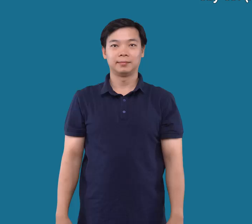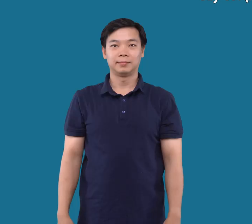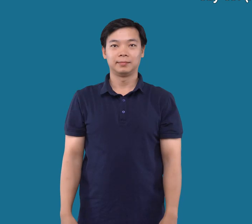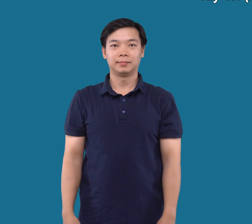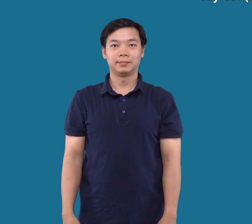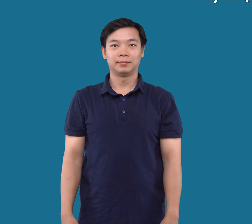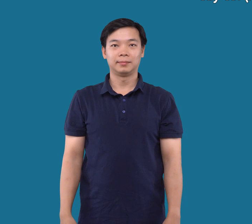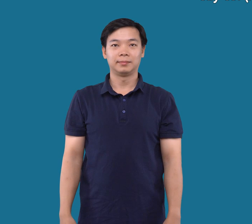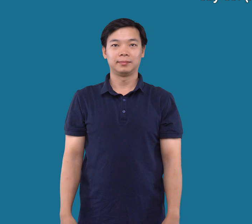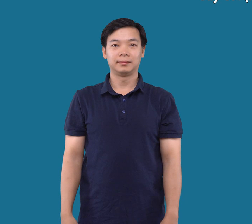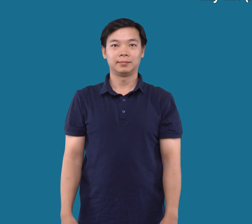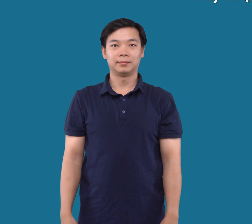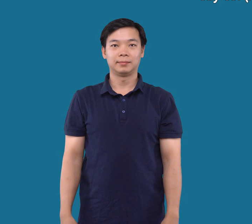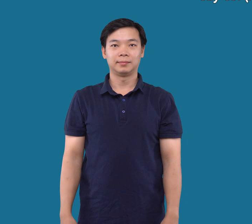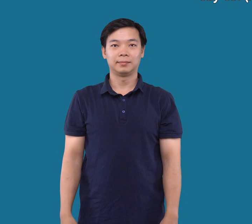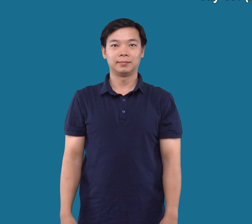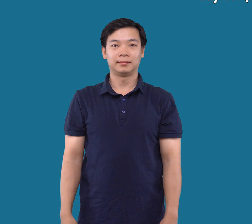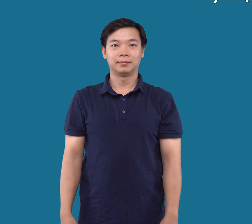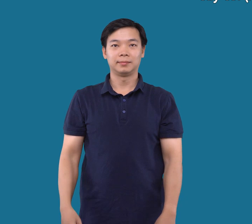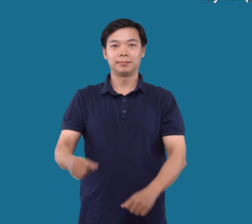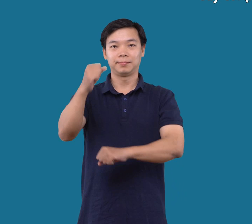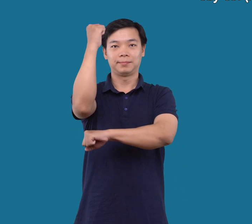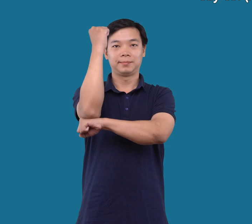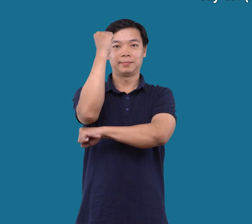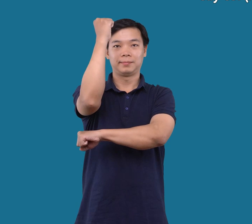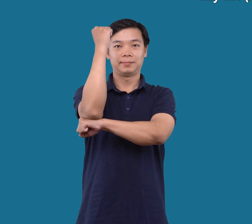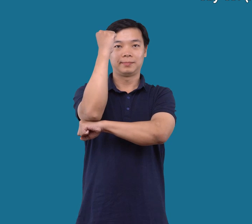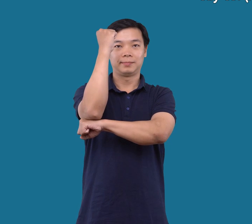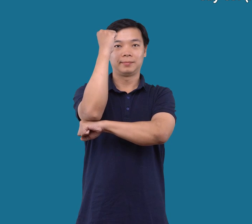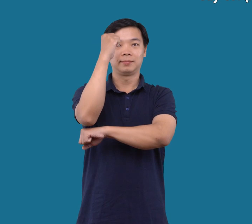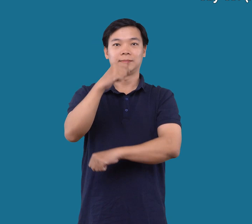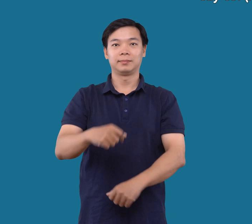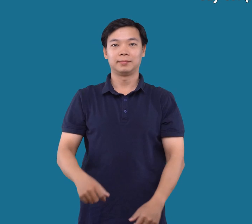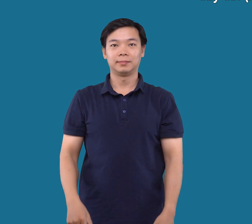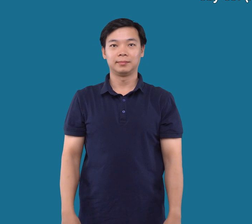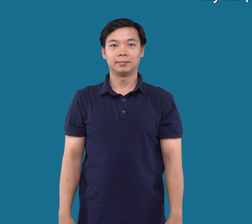cây cối